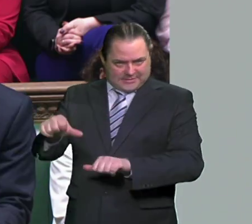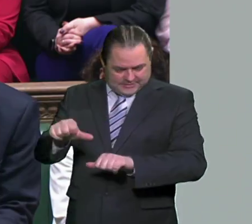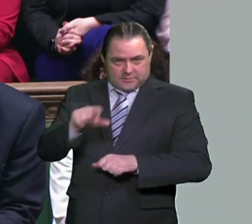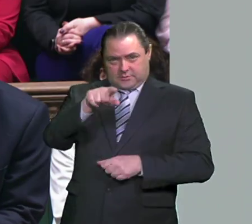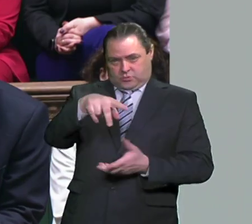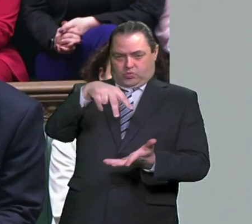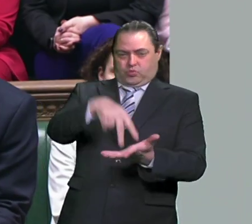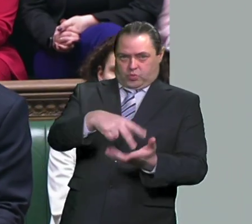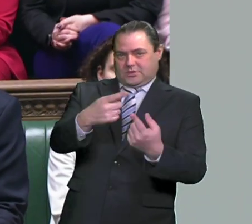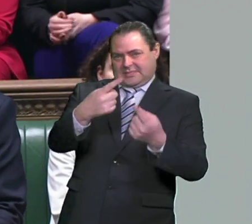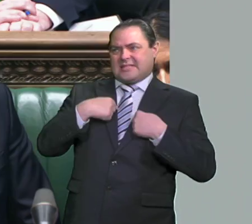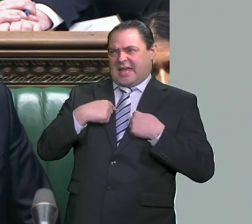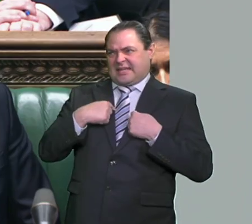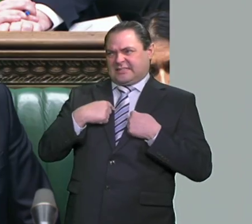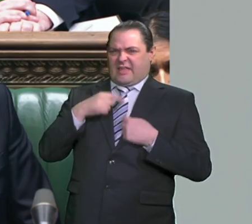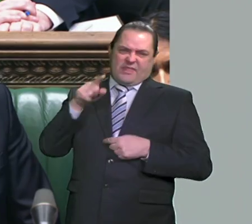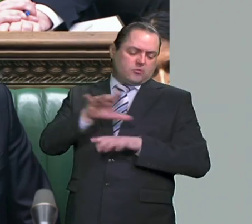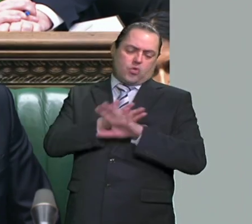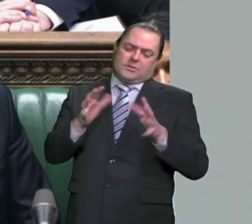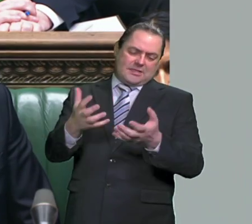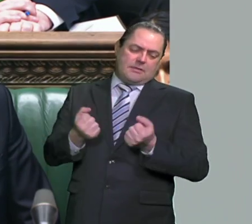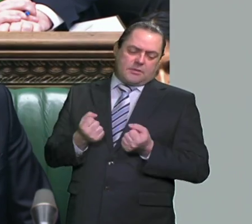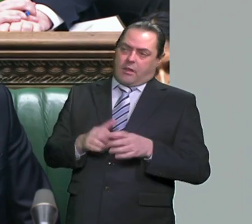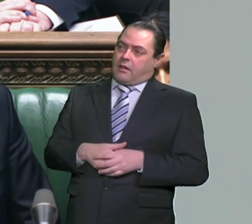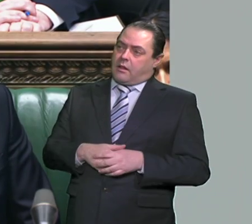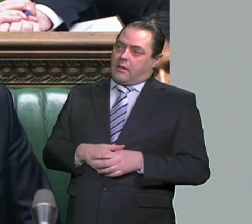He stood there and said that that was unacceptable.